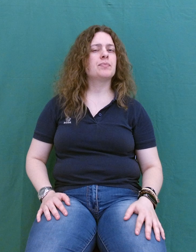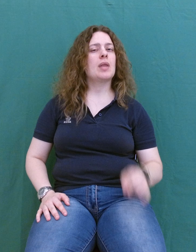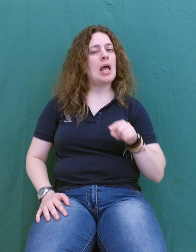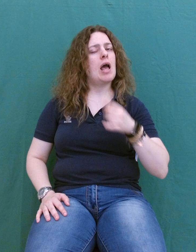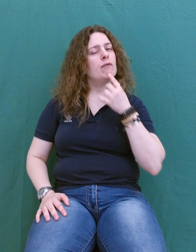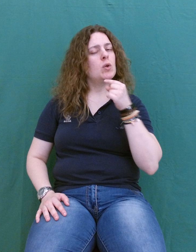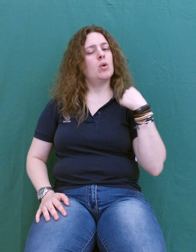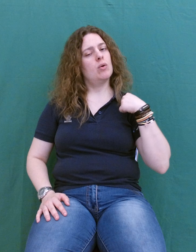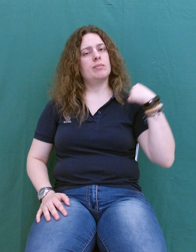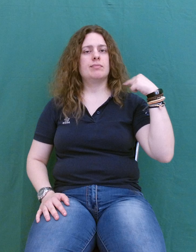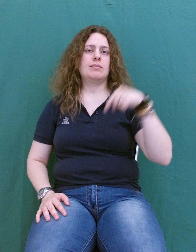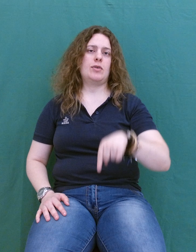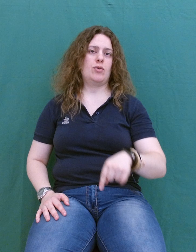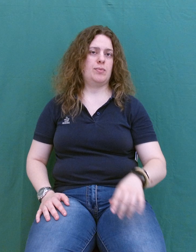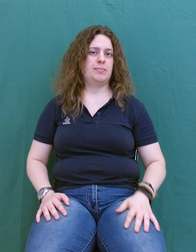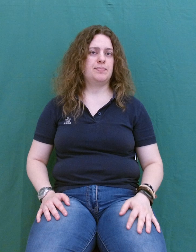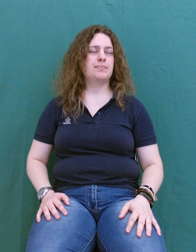ΑΥΤΟ ΛΟΓΩ ΕΓΩ ΗΡΘΑ